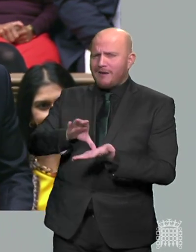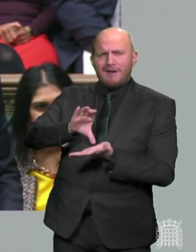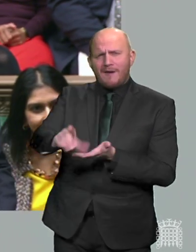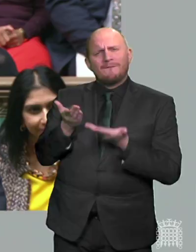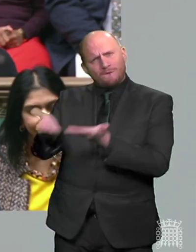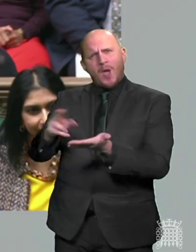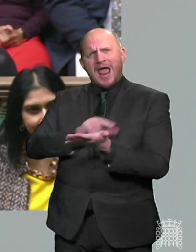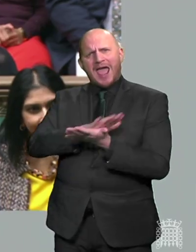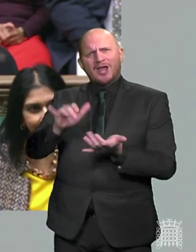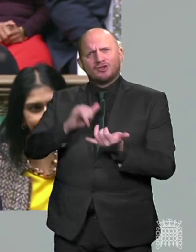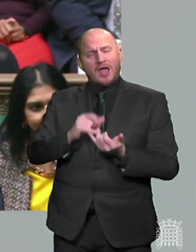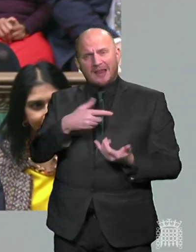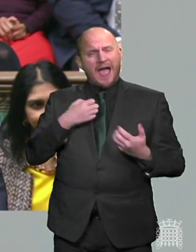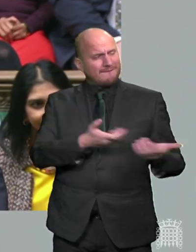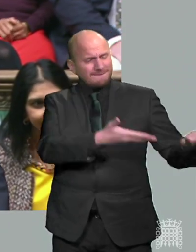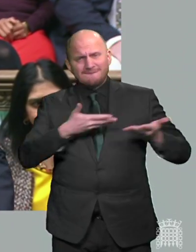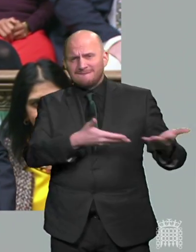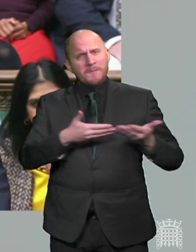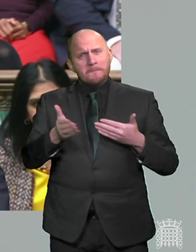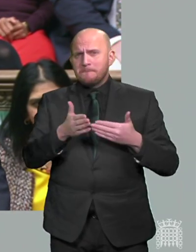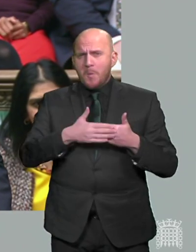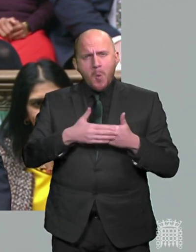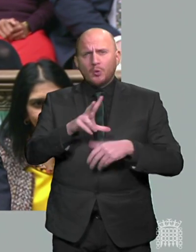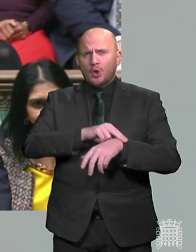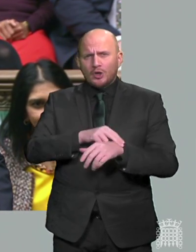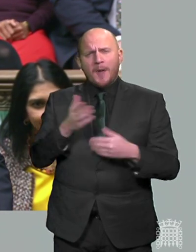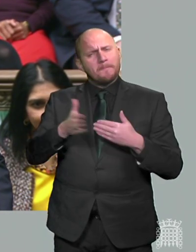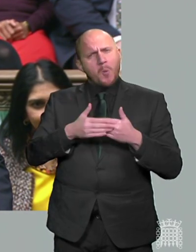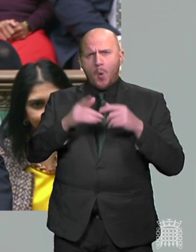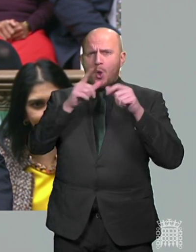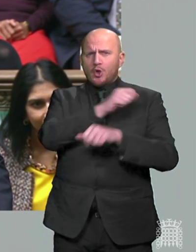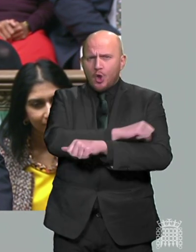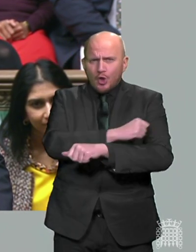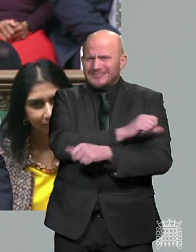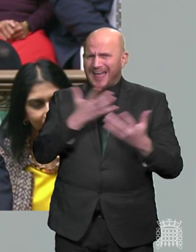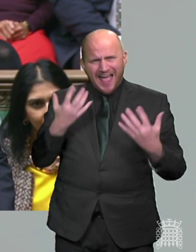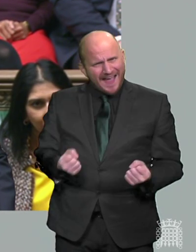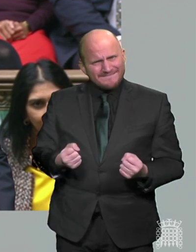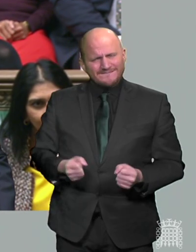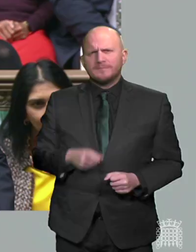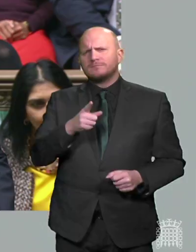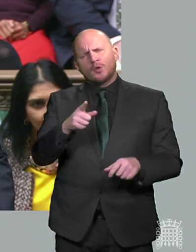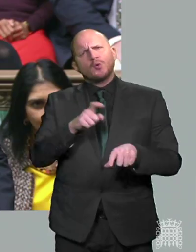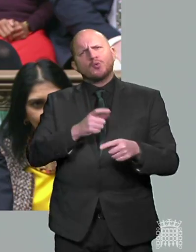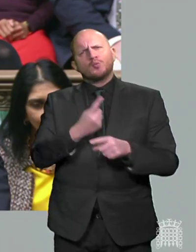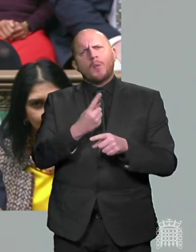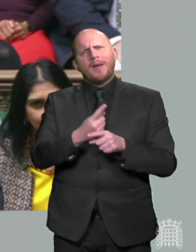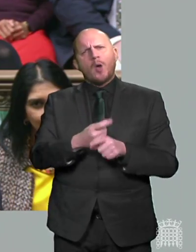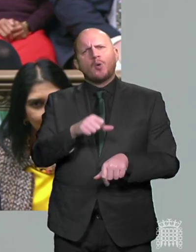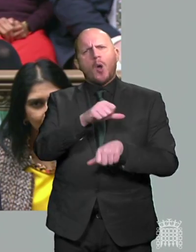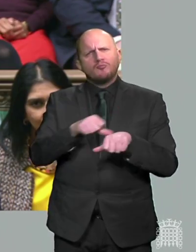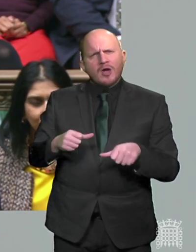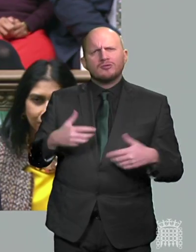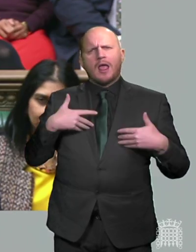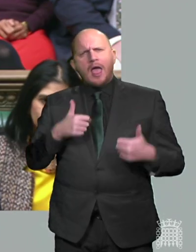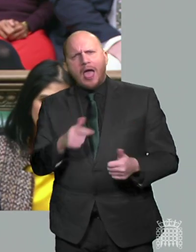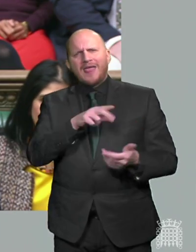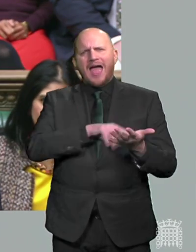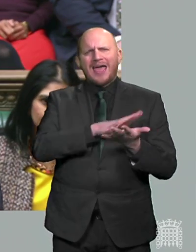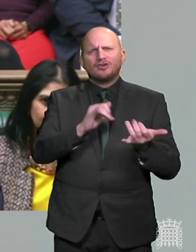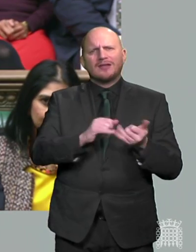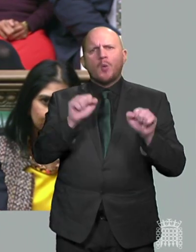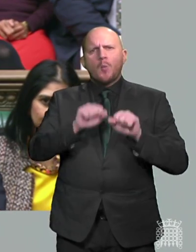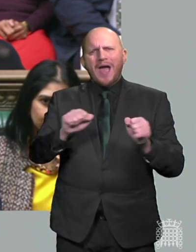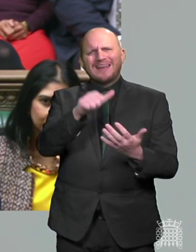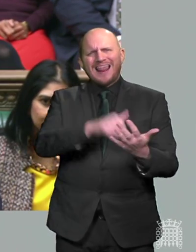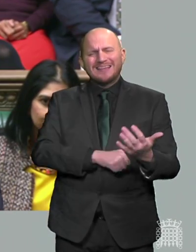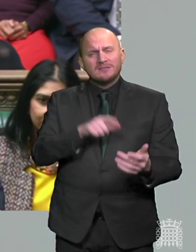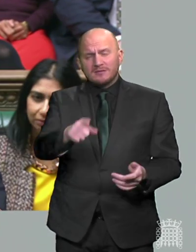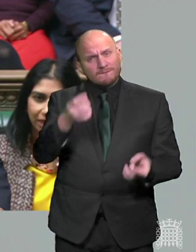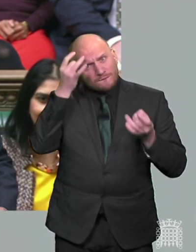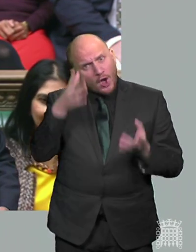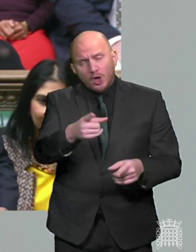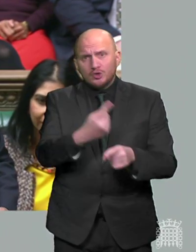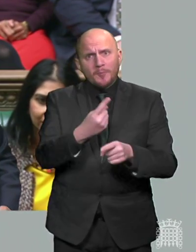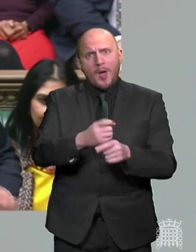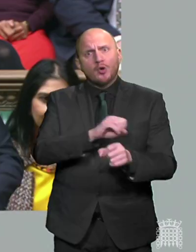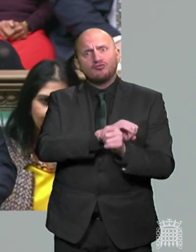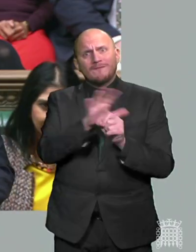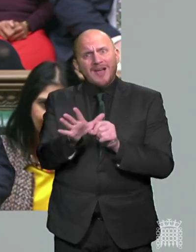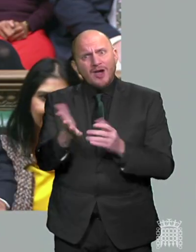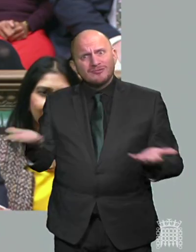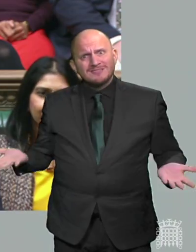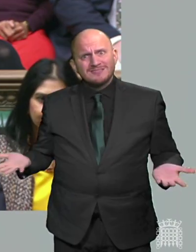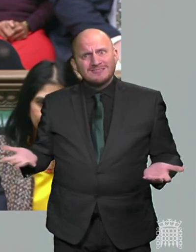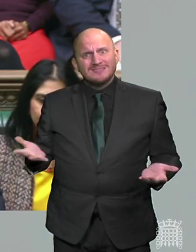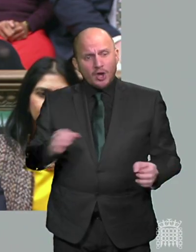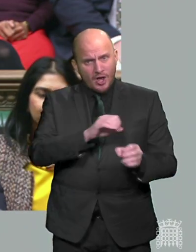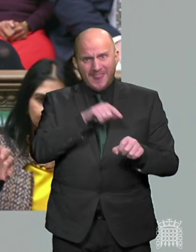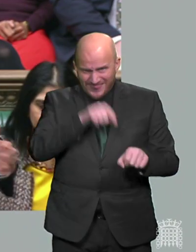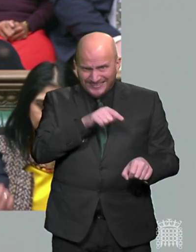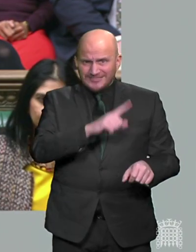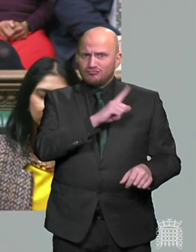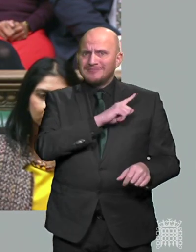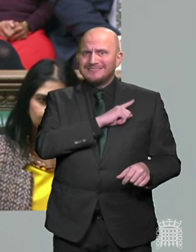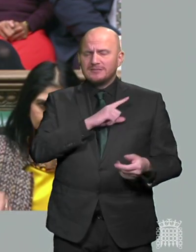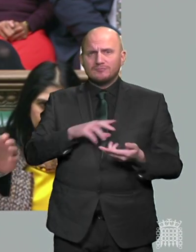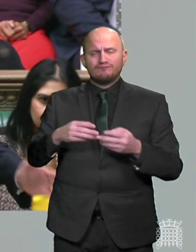The right honourable and learned Gentleman asks about the backlogs and the waiting times in the NHS, but what he always fails to acknowledge is the impact of covid: that is why we are facing pressures.